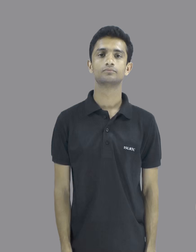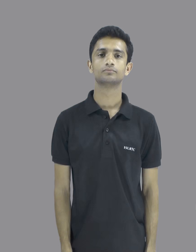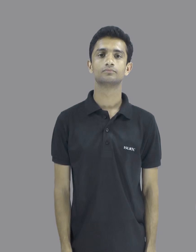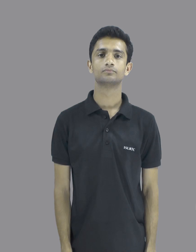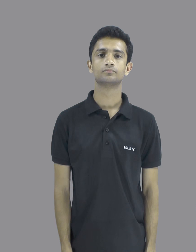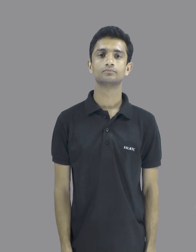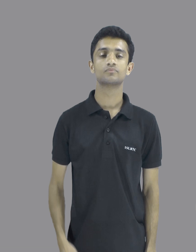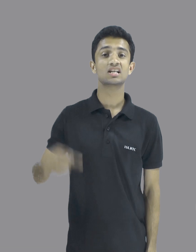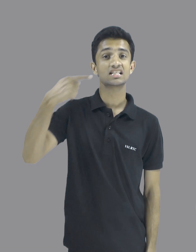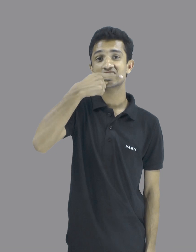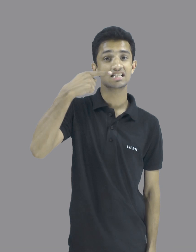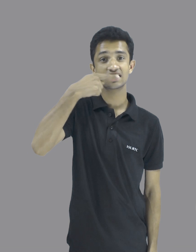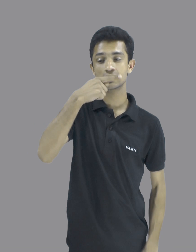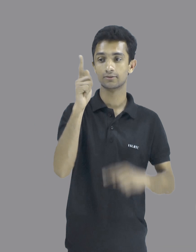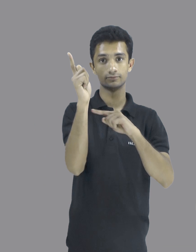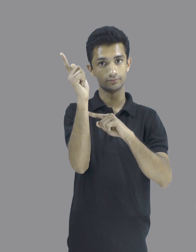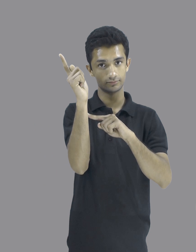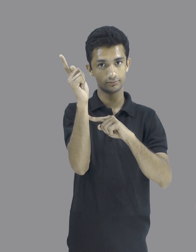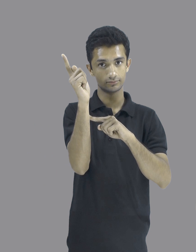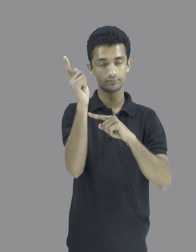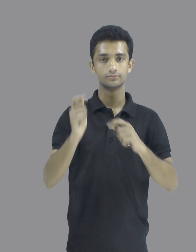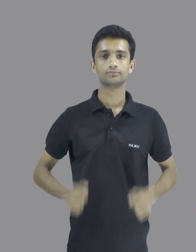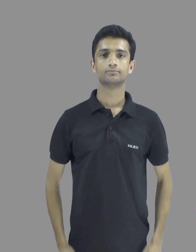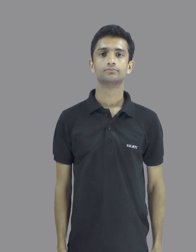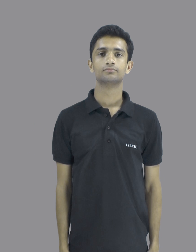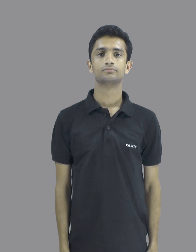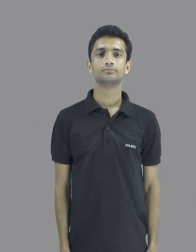Tootbrush